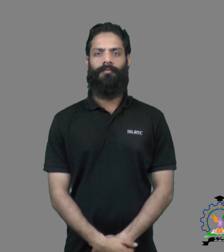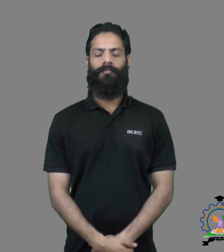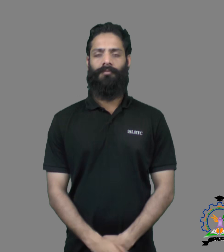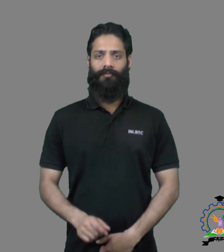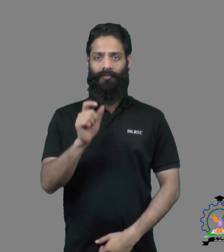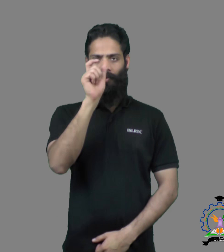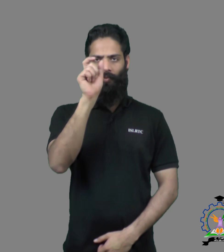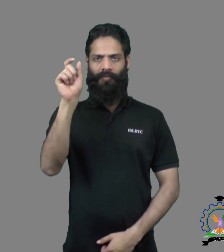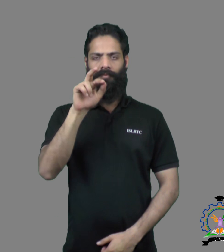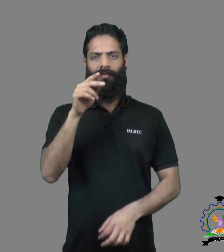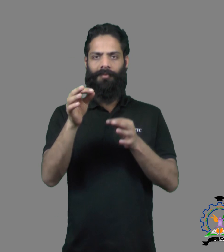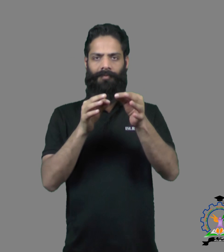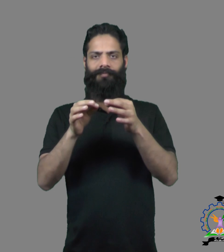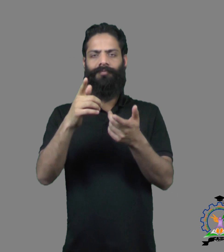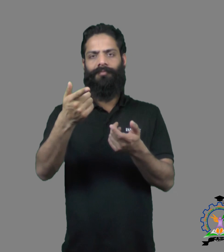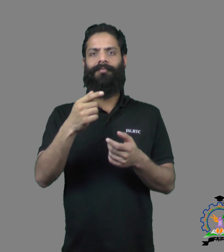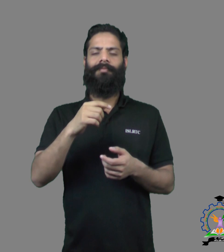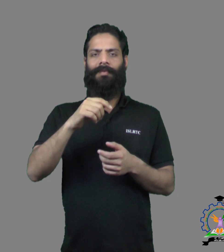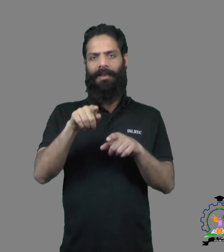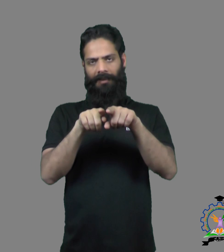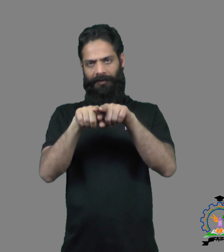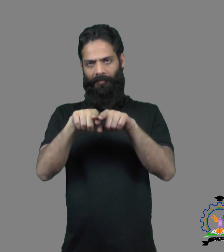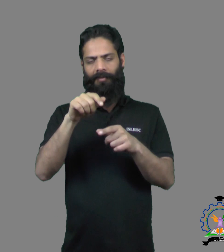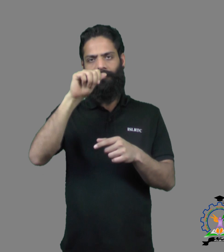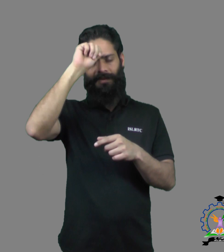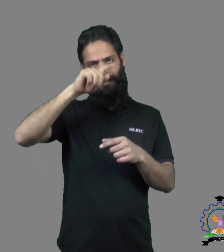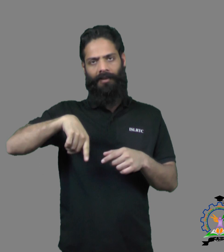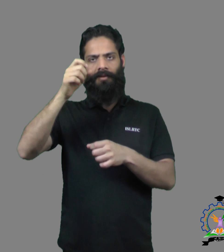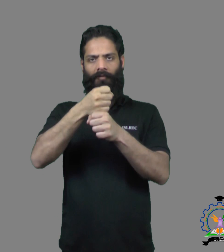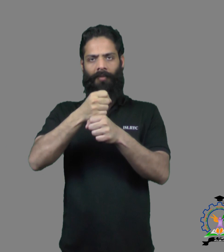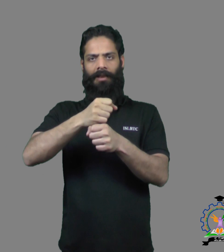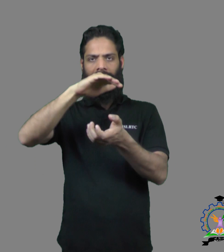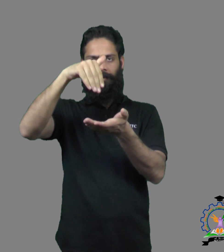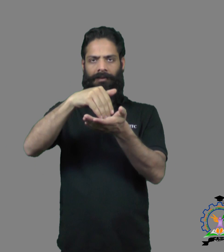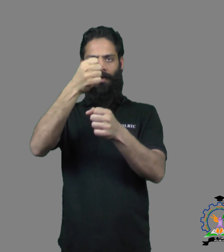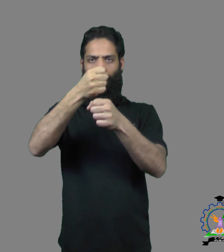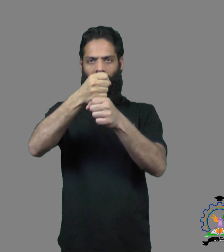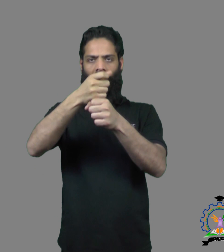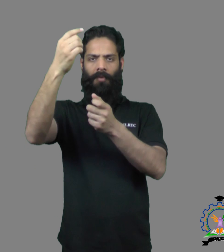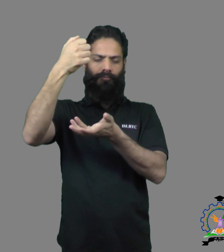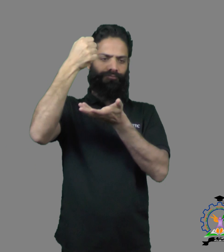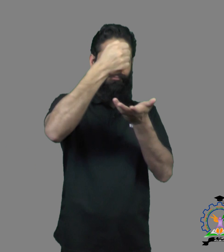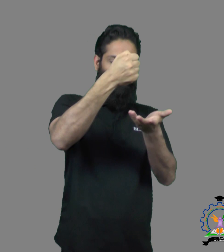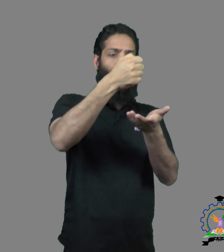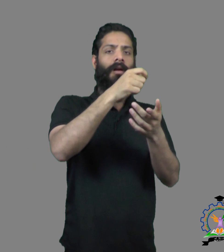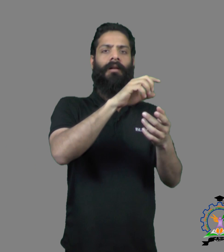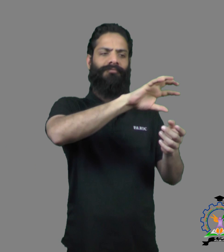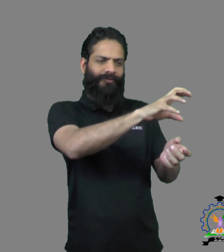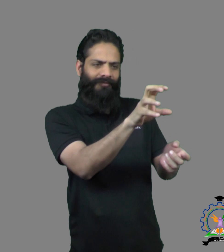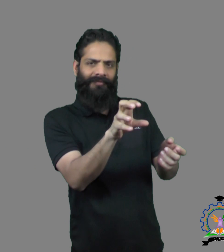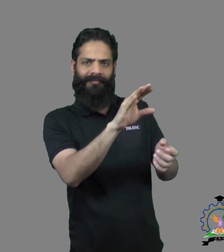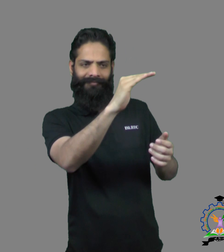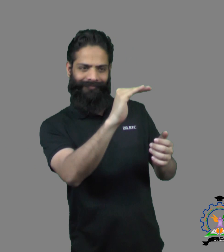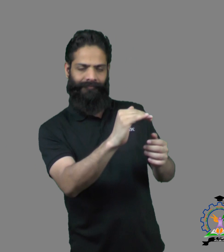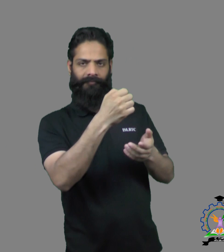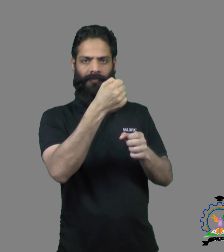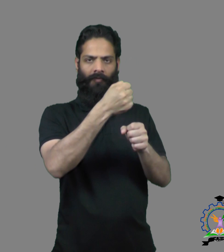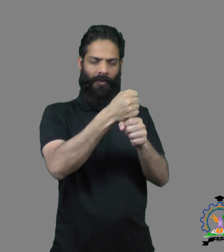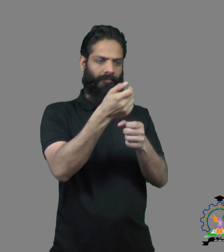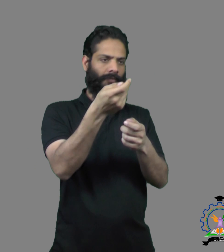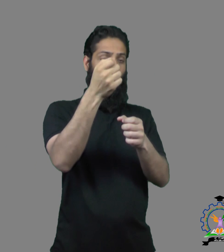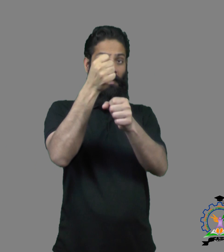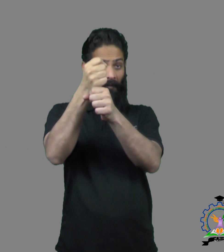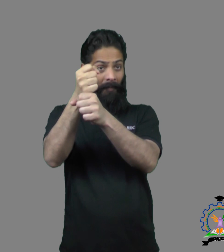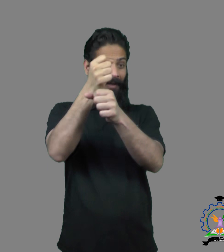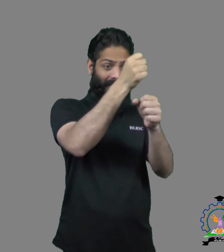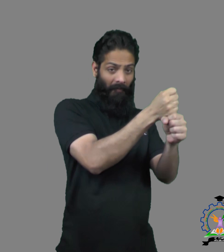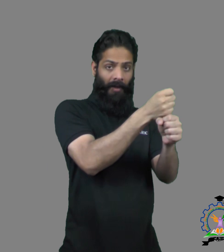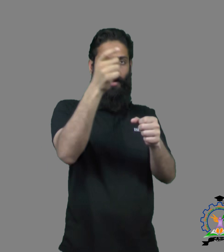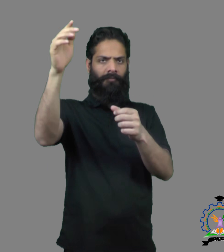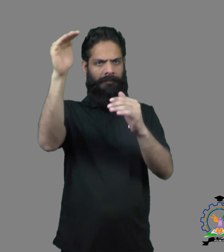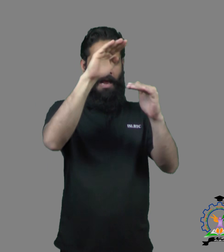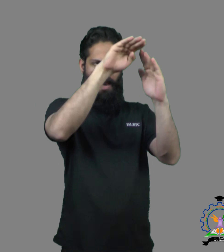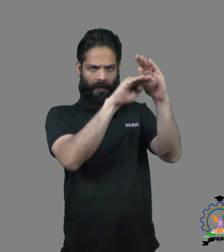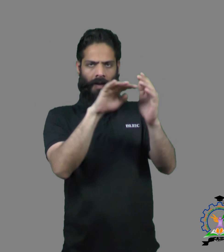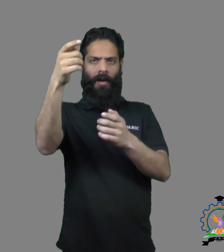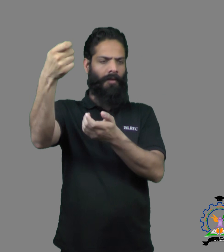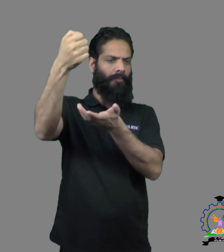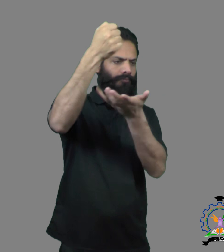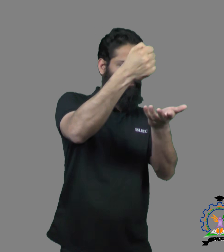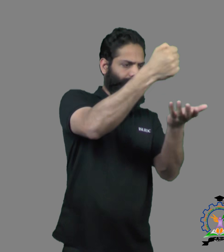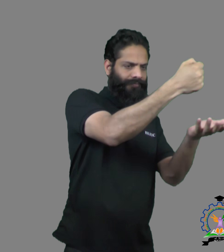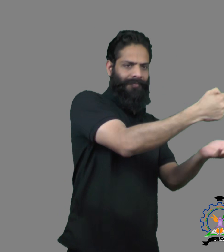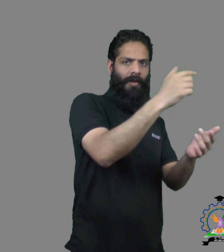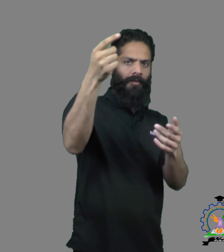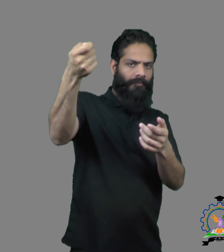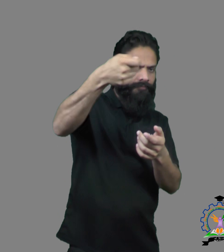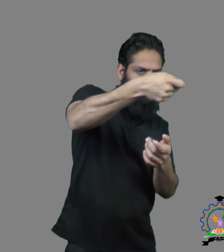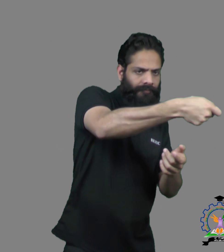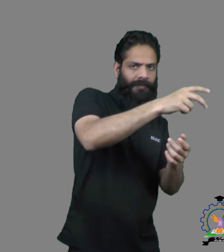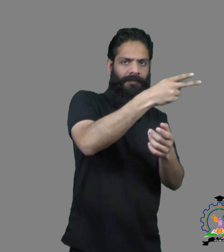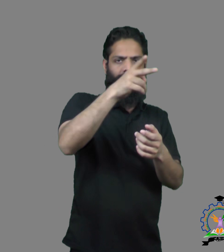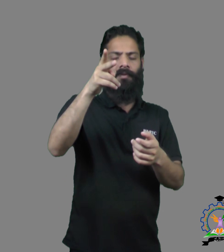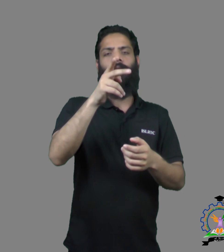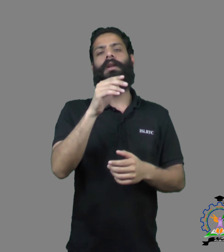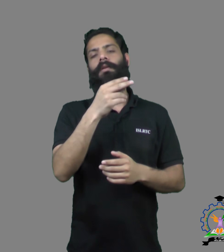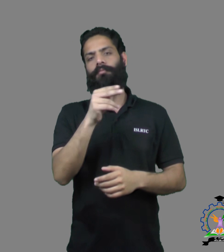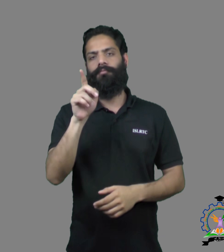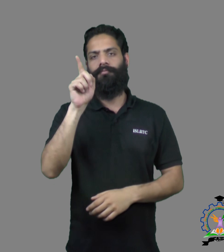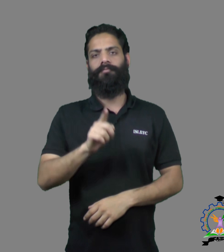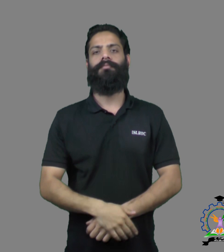Fiscal Federalism